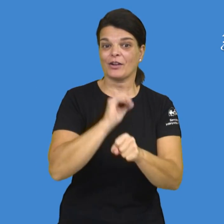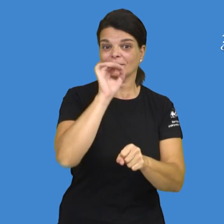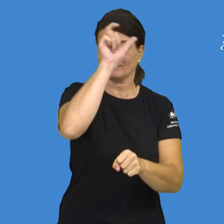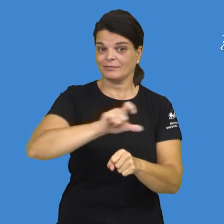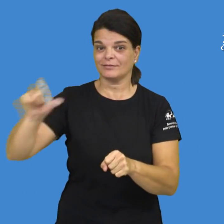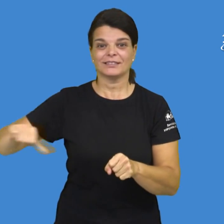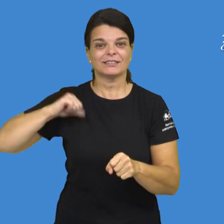persona